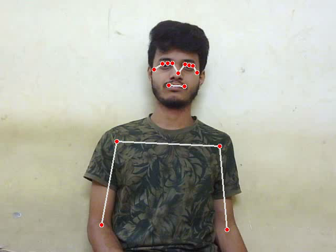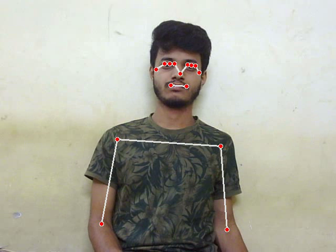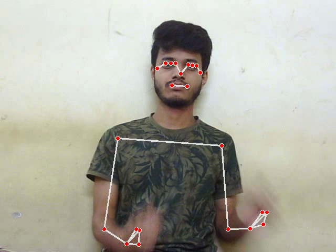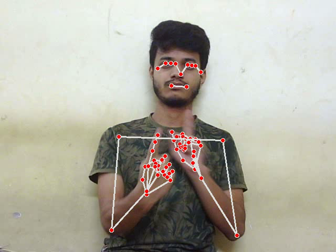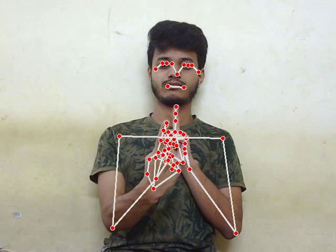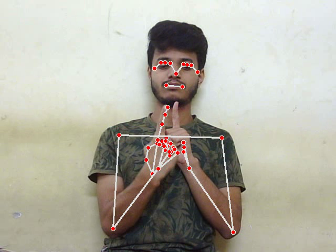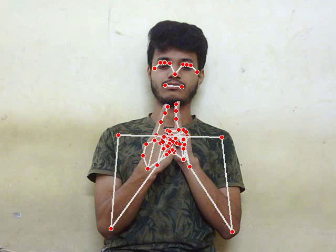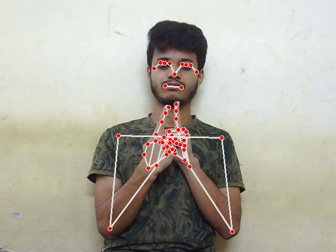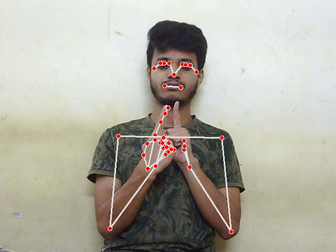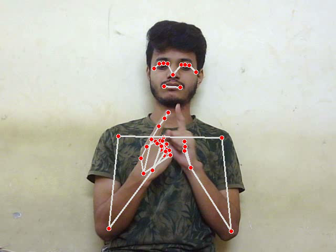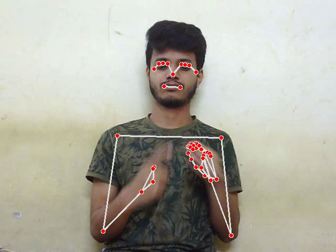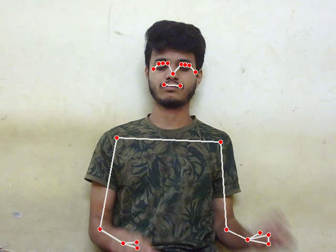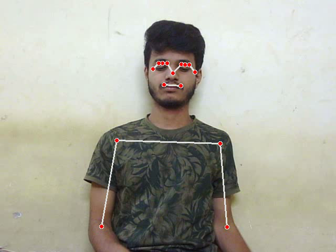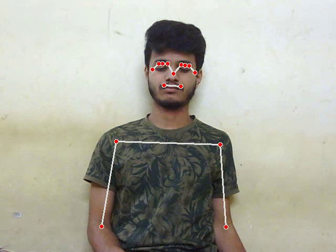meet